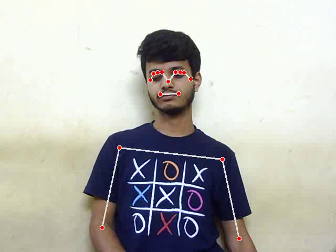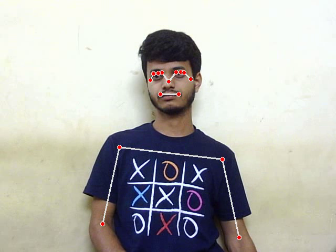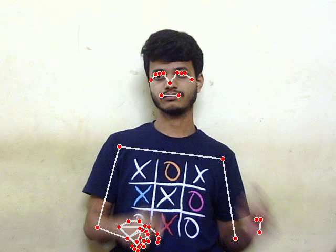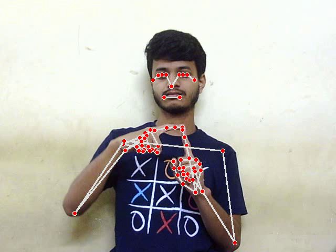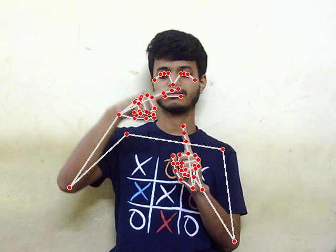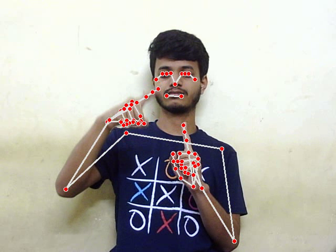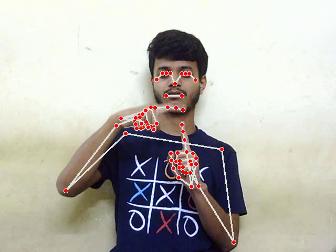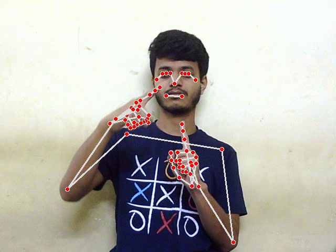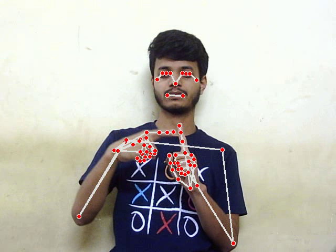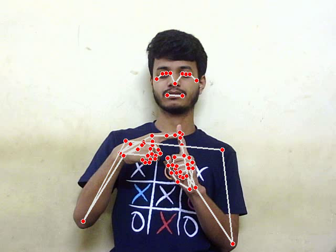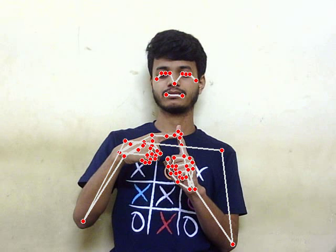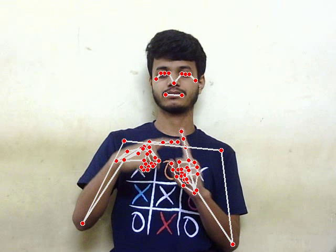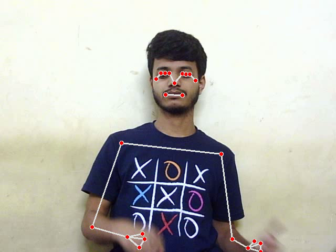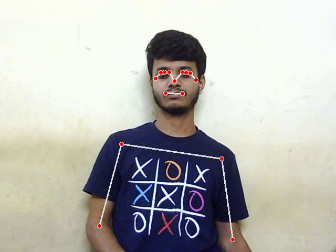when